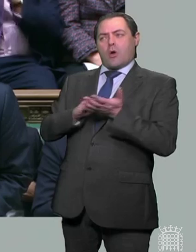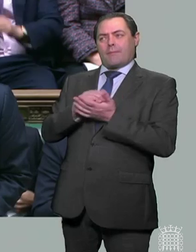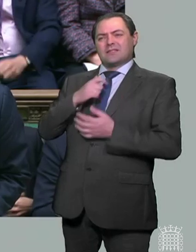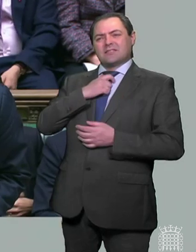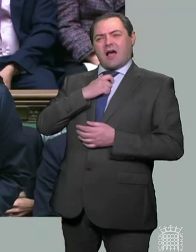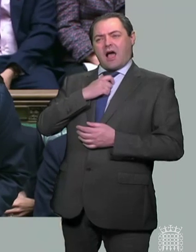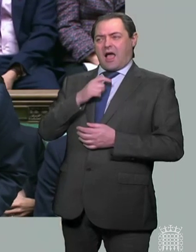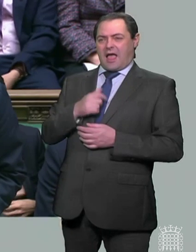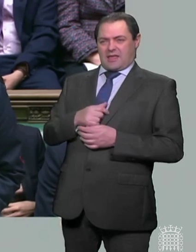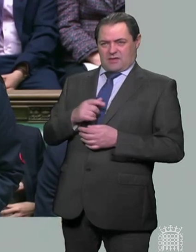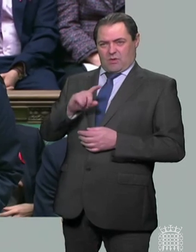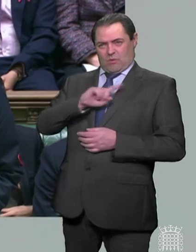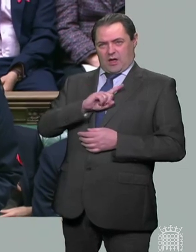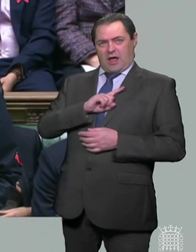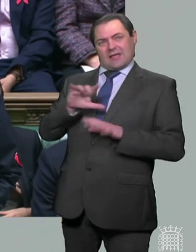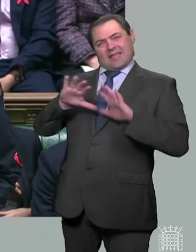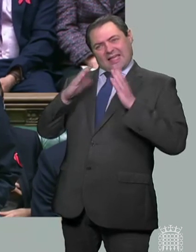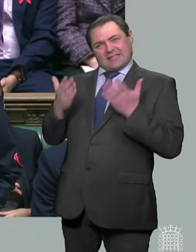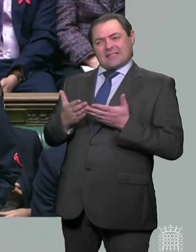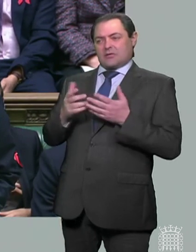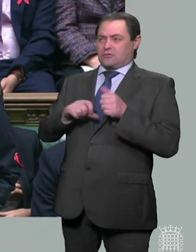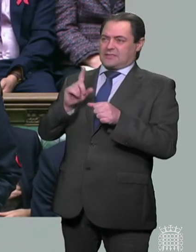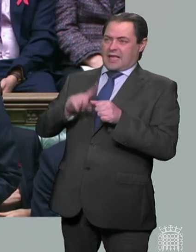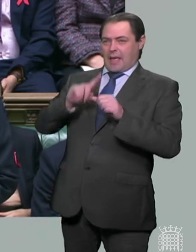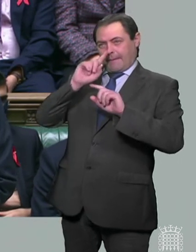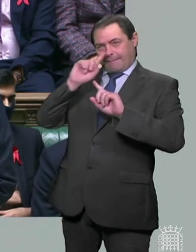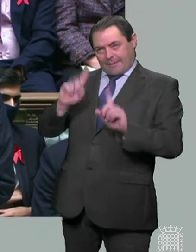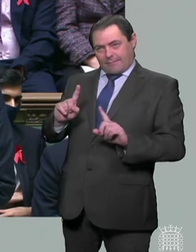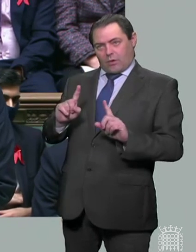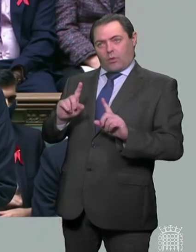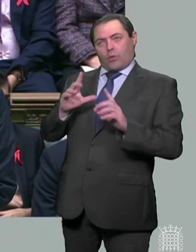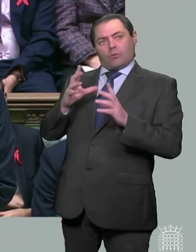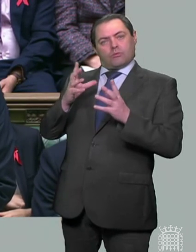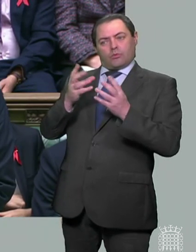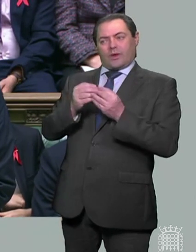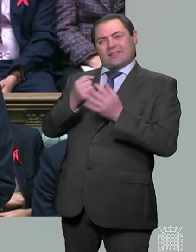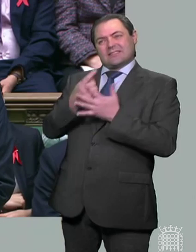Today, I am wearing a purple tie in recognition of the International Day of People with Disabilities this coming Friday.